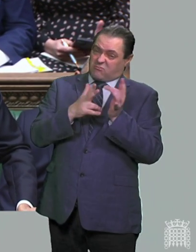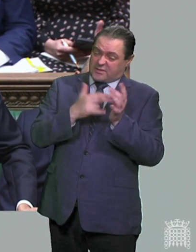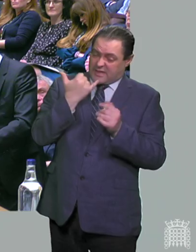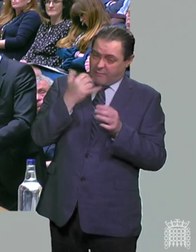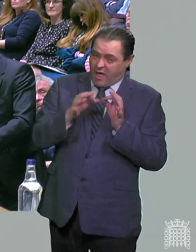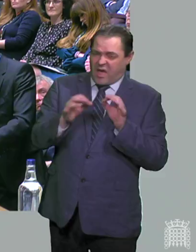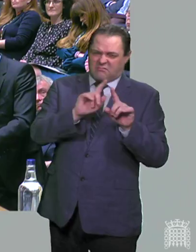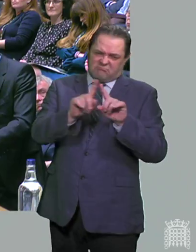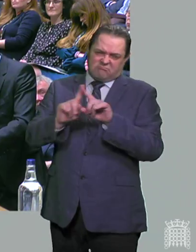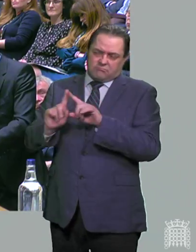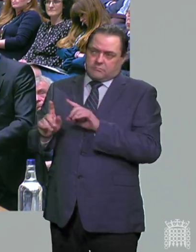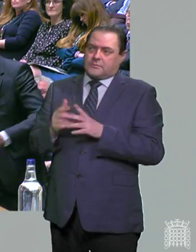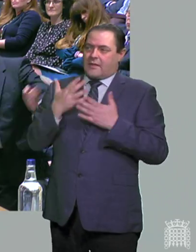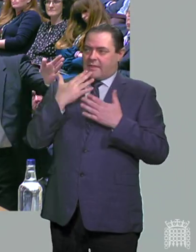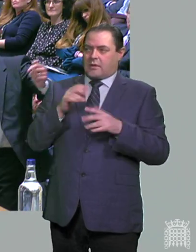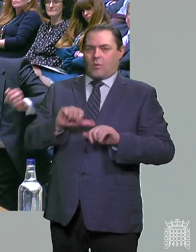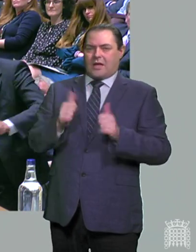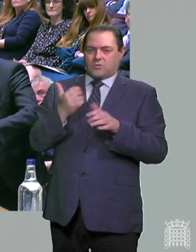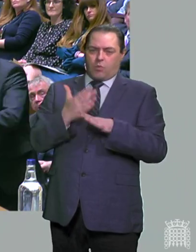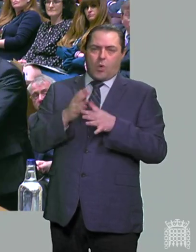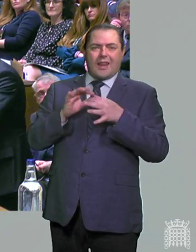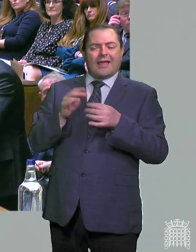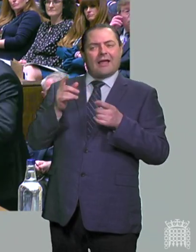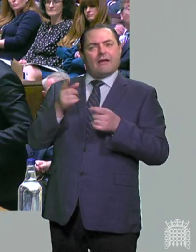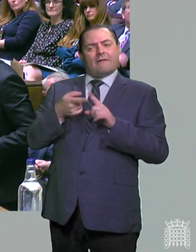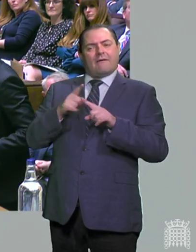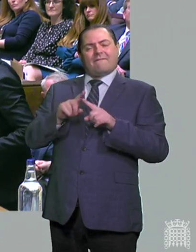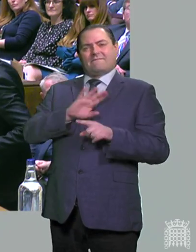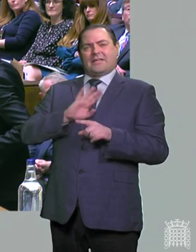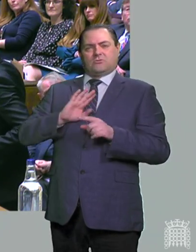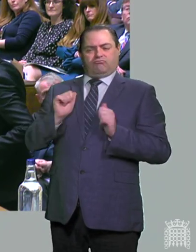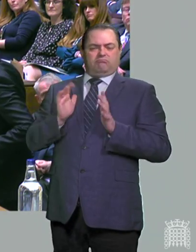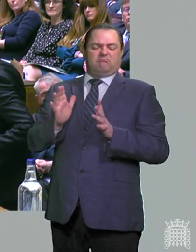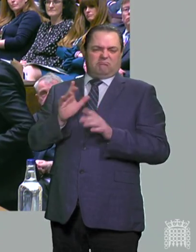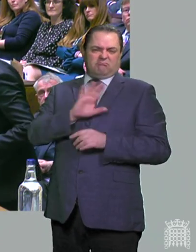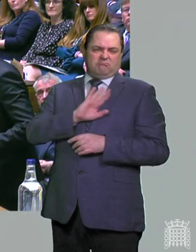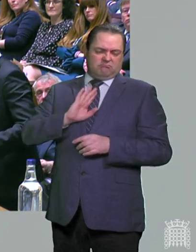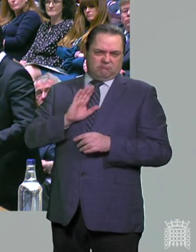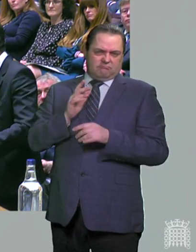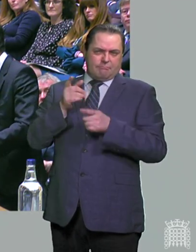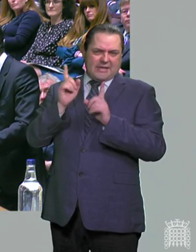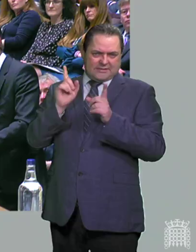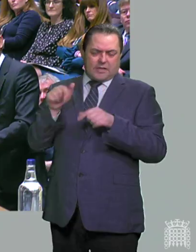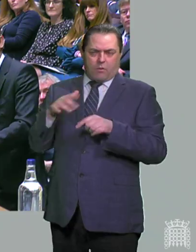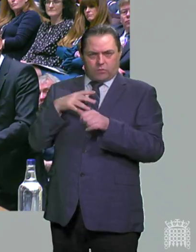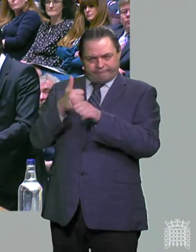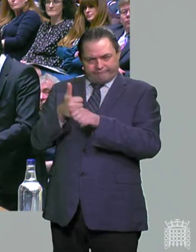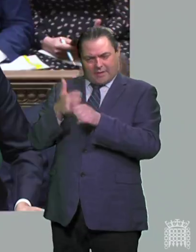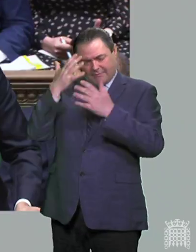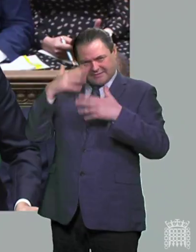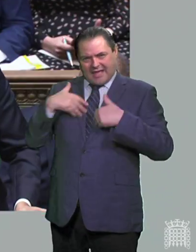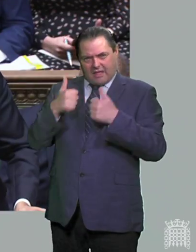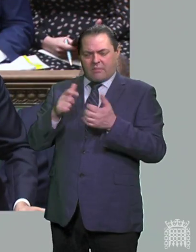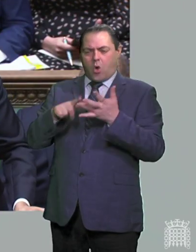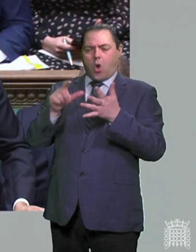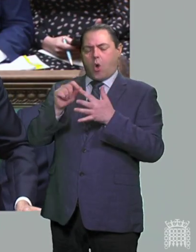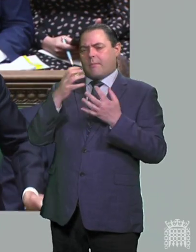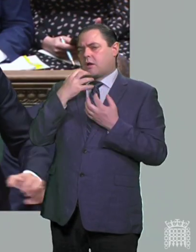Thanks to the excellent work of the Minister for Veterans’ Affairs, my right honourable Friend the Member for Plymouth, Moor View , we are working specifically to support veterans’ mental health through Op Courage.